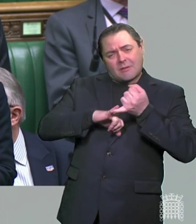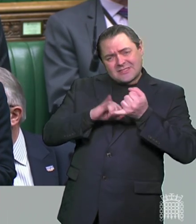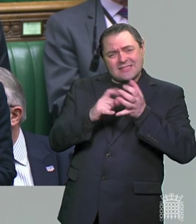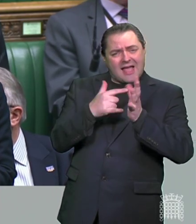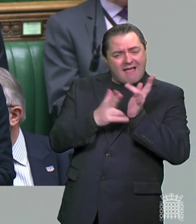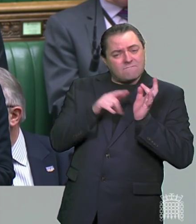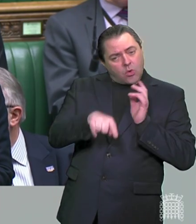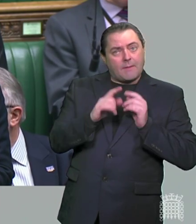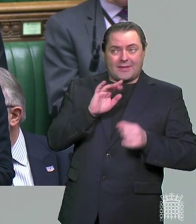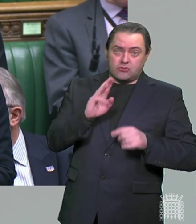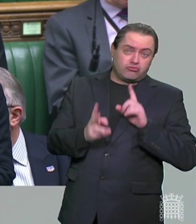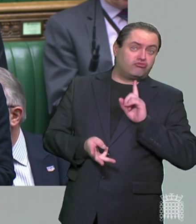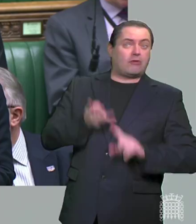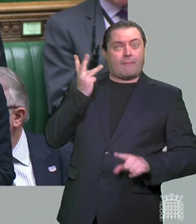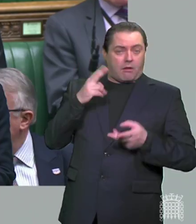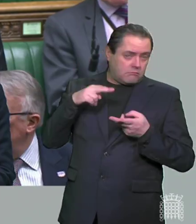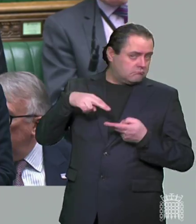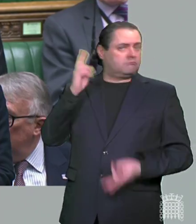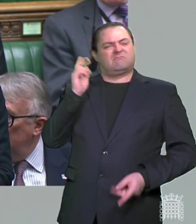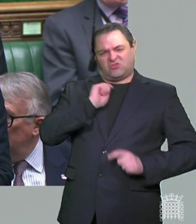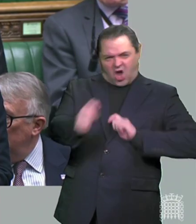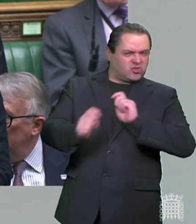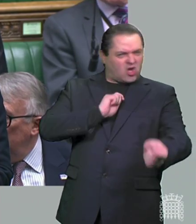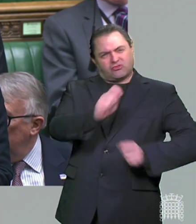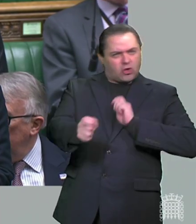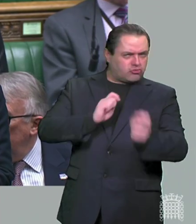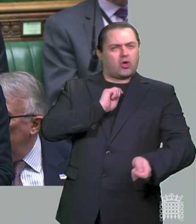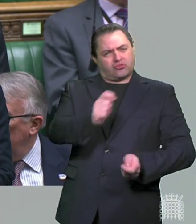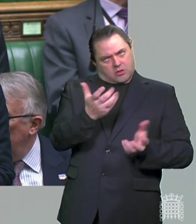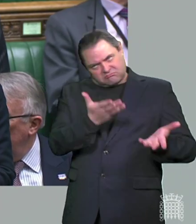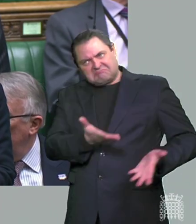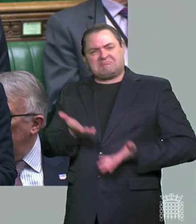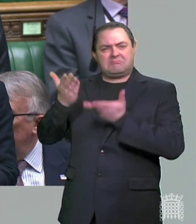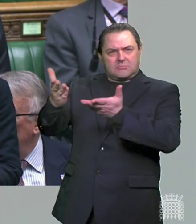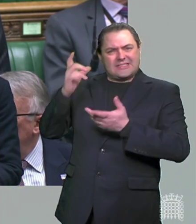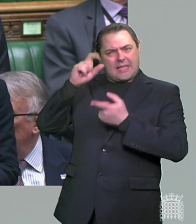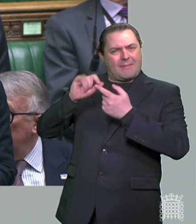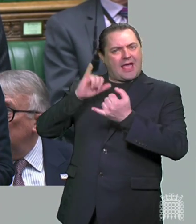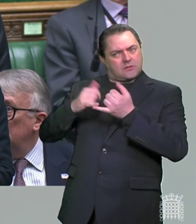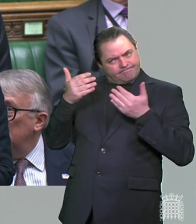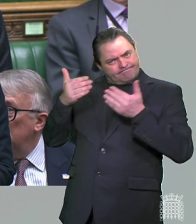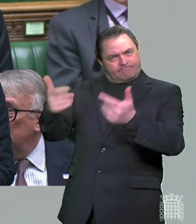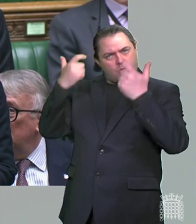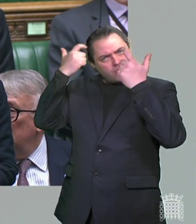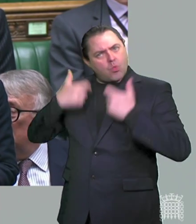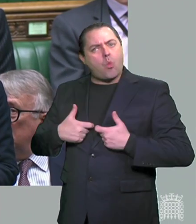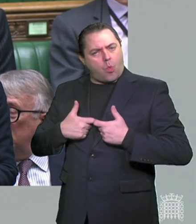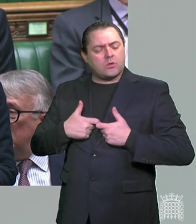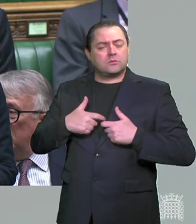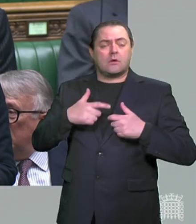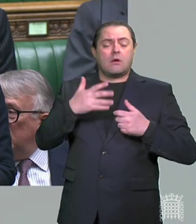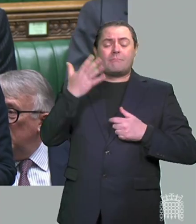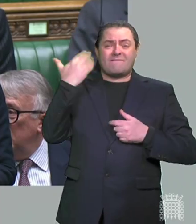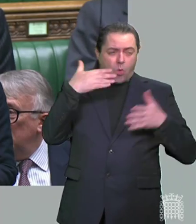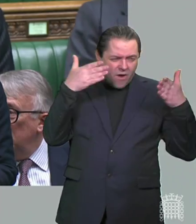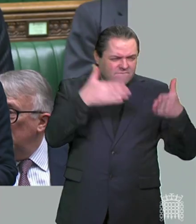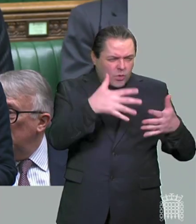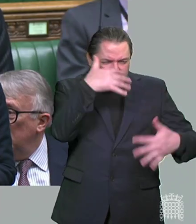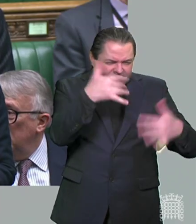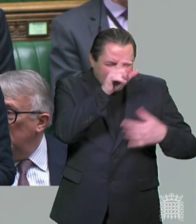They have tripled charge rates, are bringing more cases to the Crown Prosecution Service and have changed their investigative focus from the victim to the perpetrator.